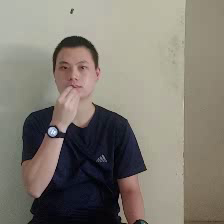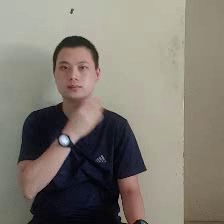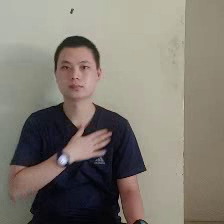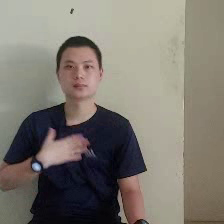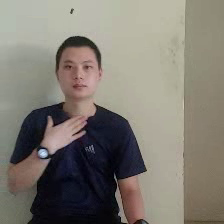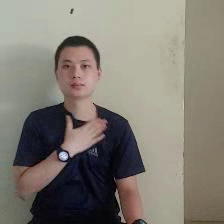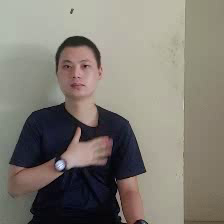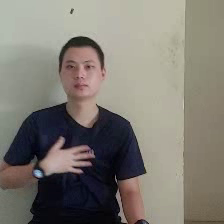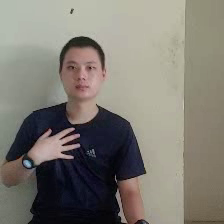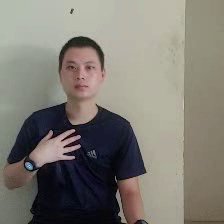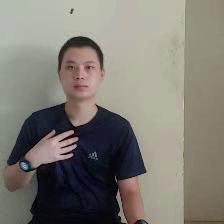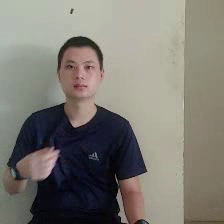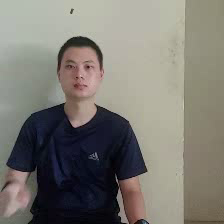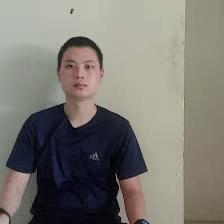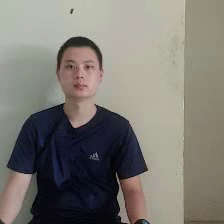Ăn mừng